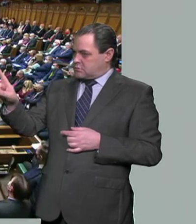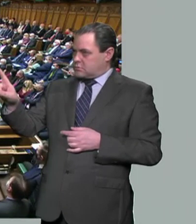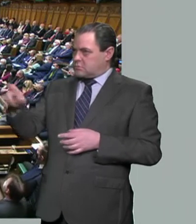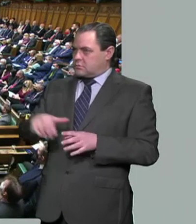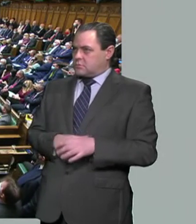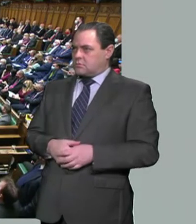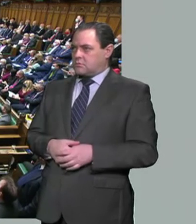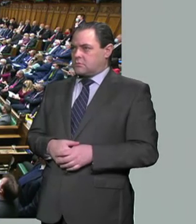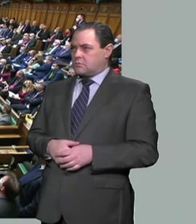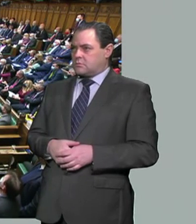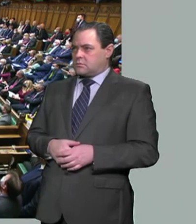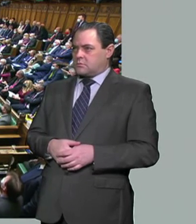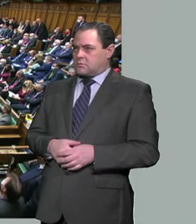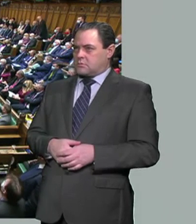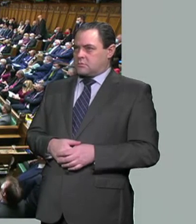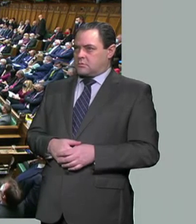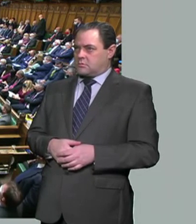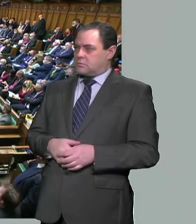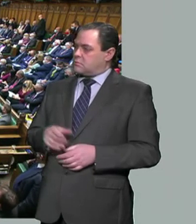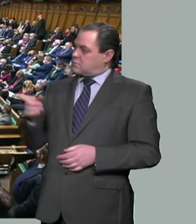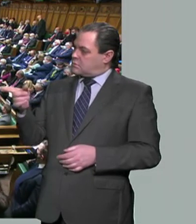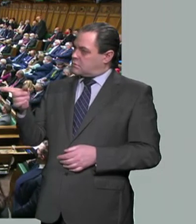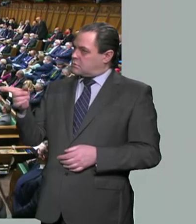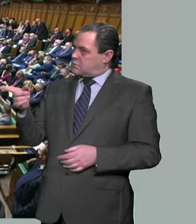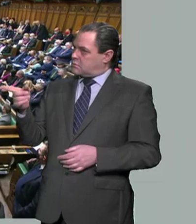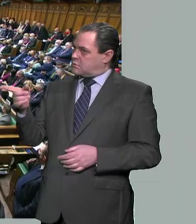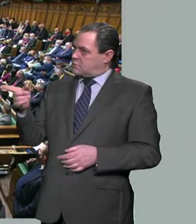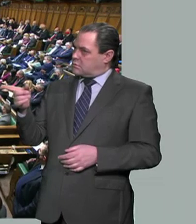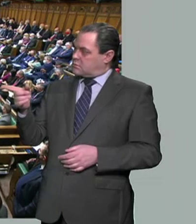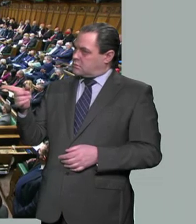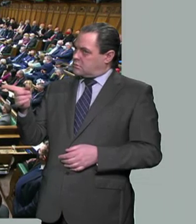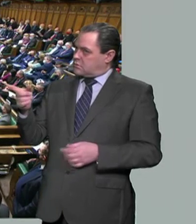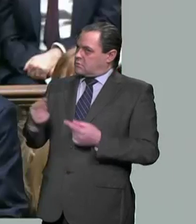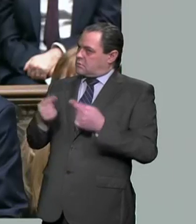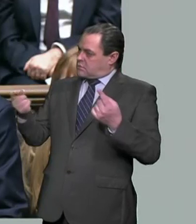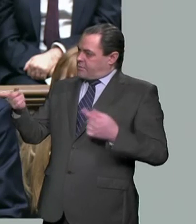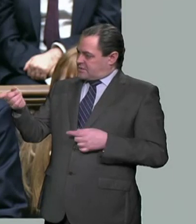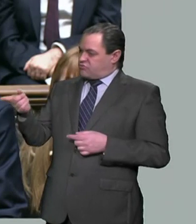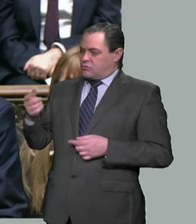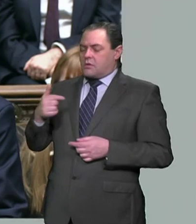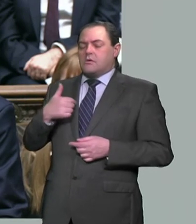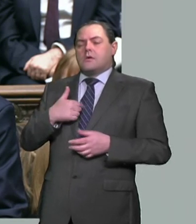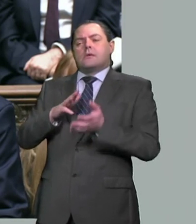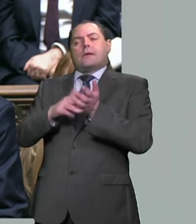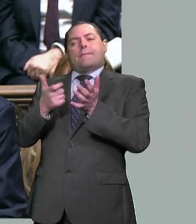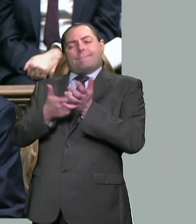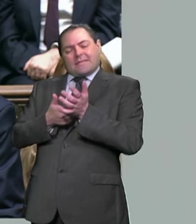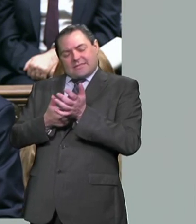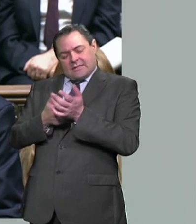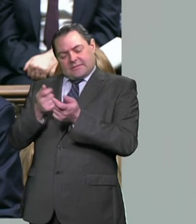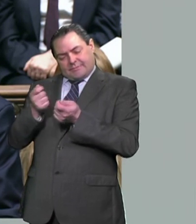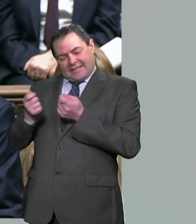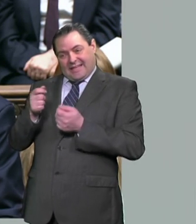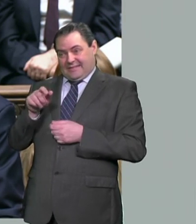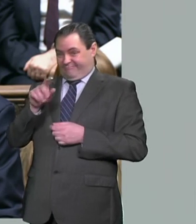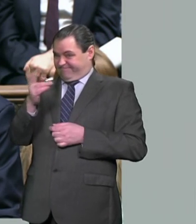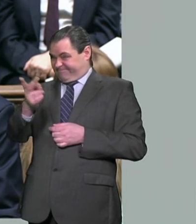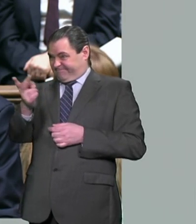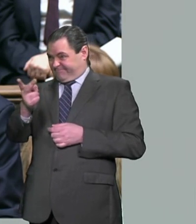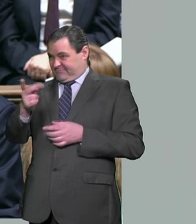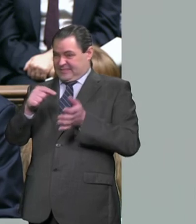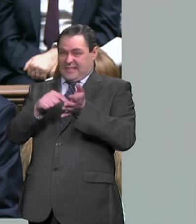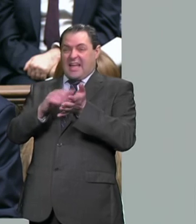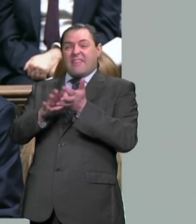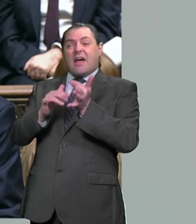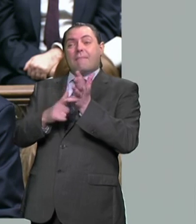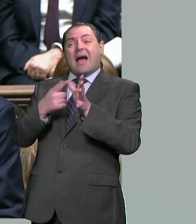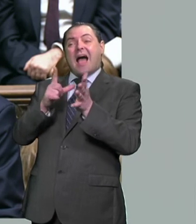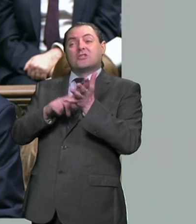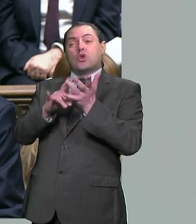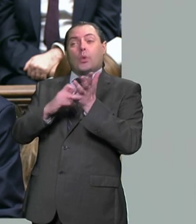That is the last comment I have—otherwise I will ring your mother.